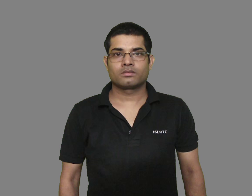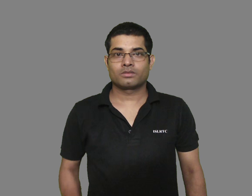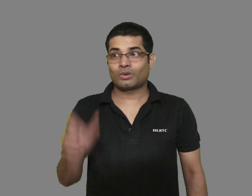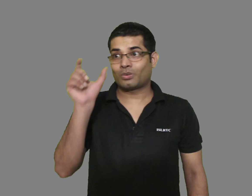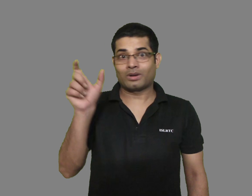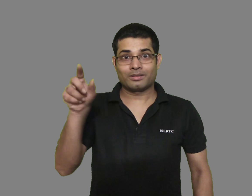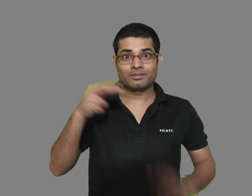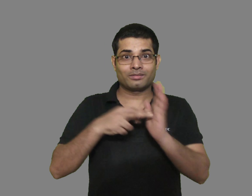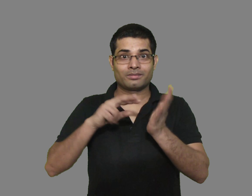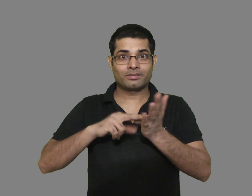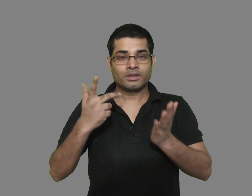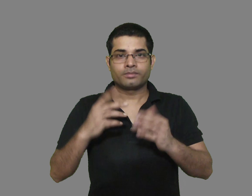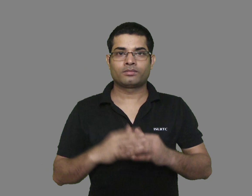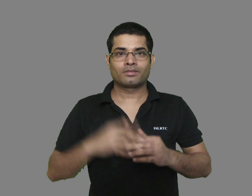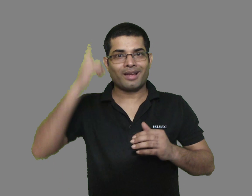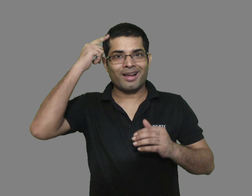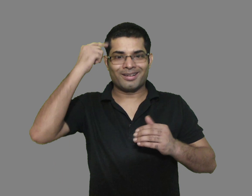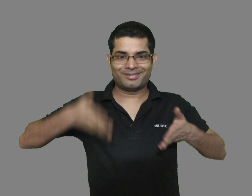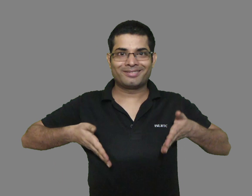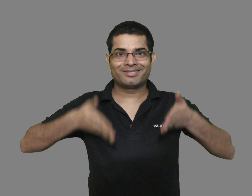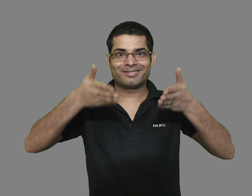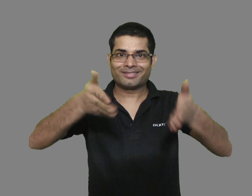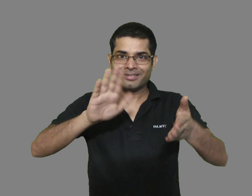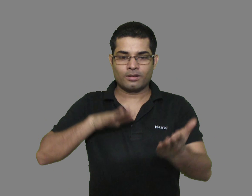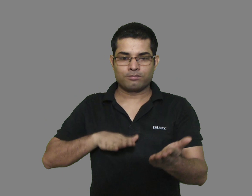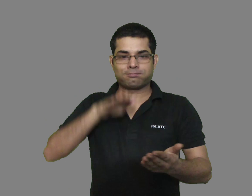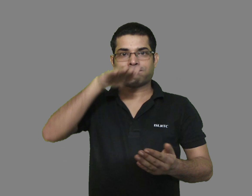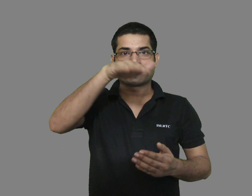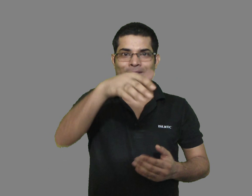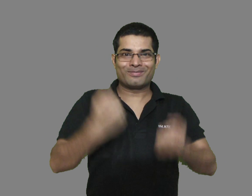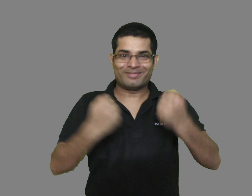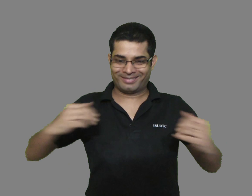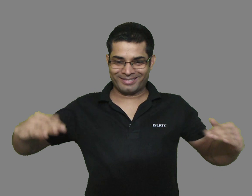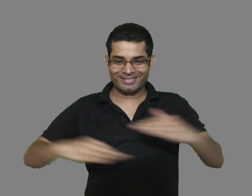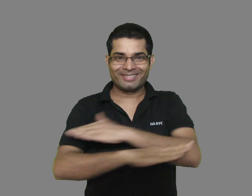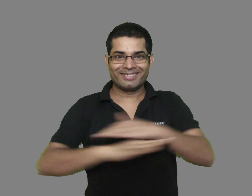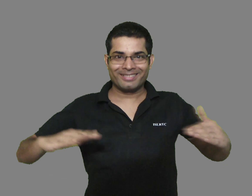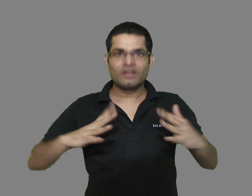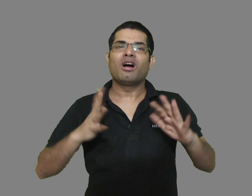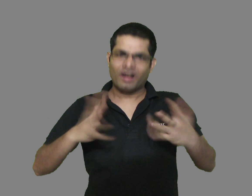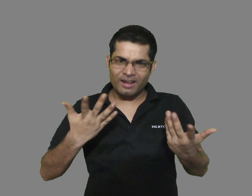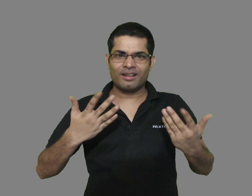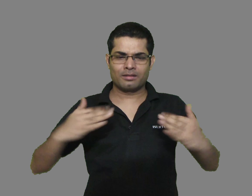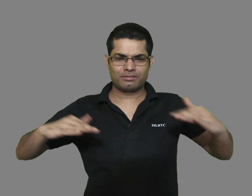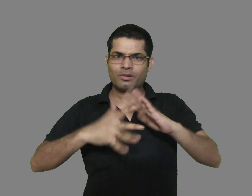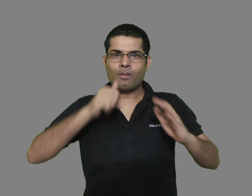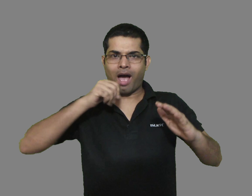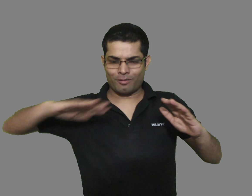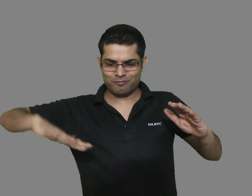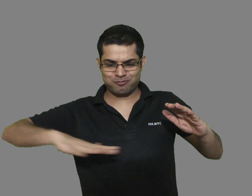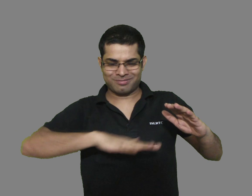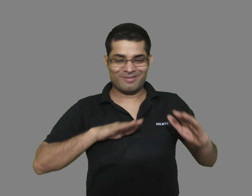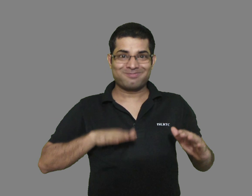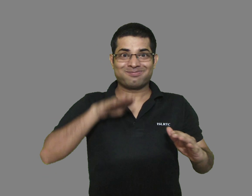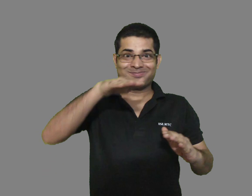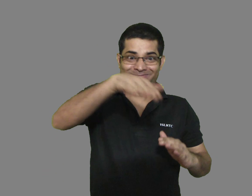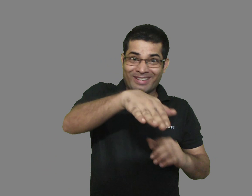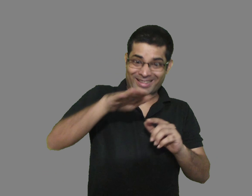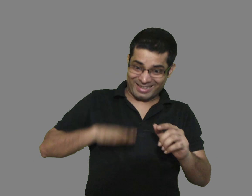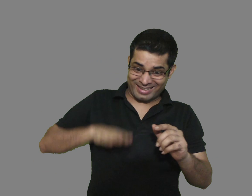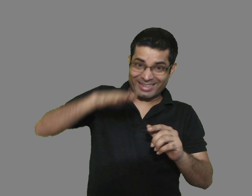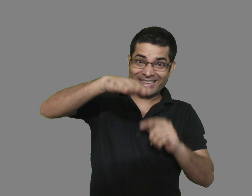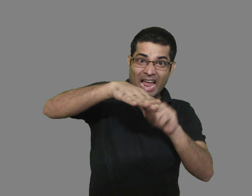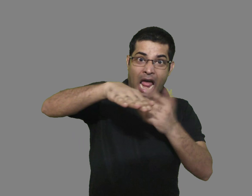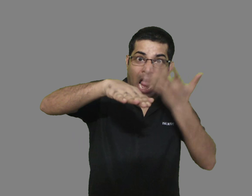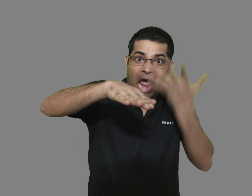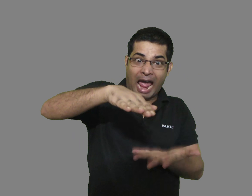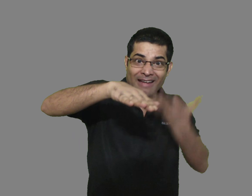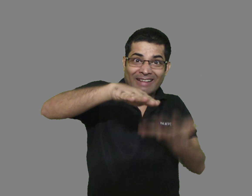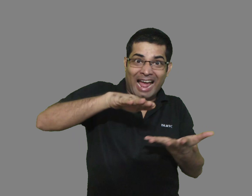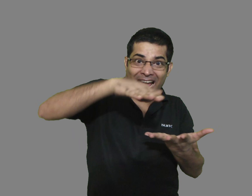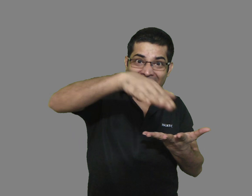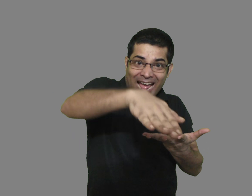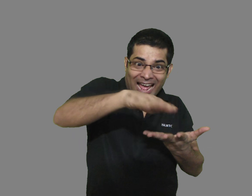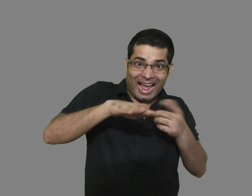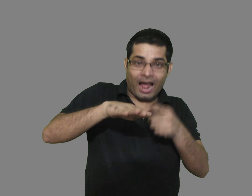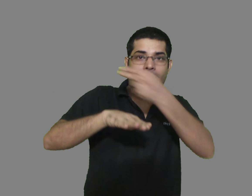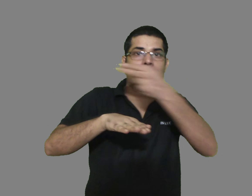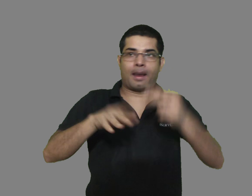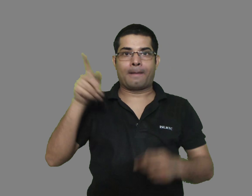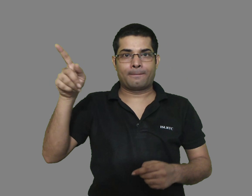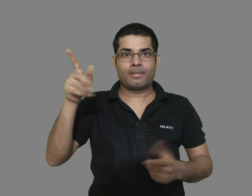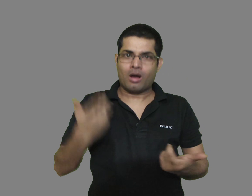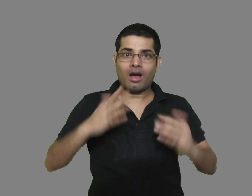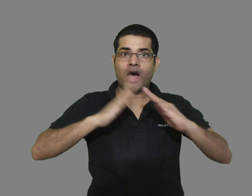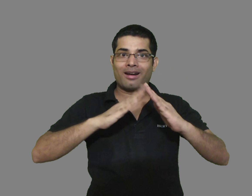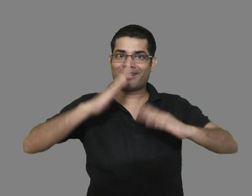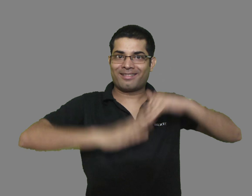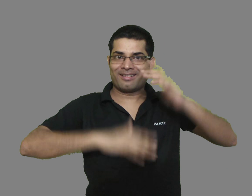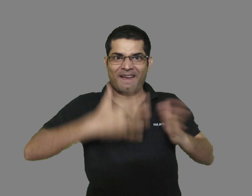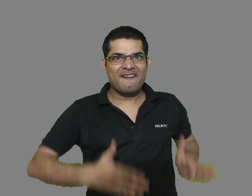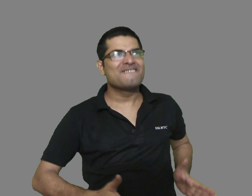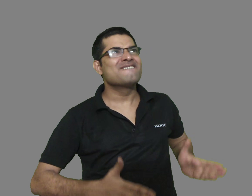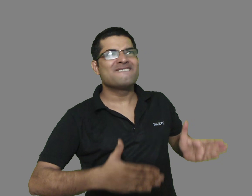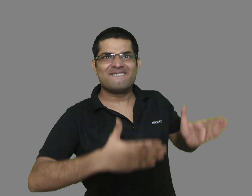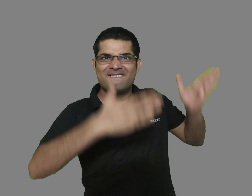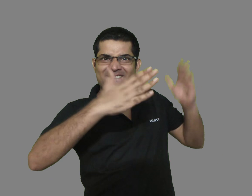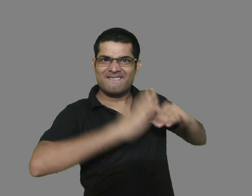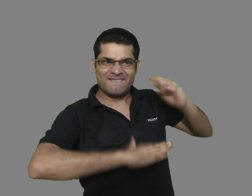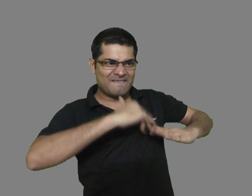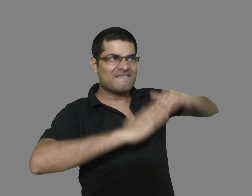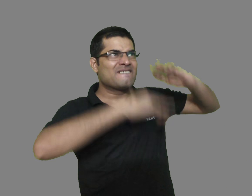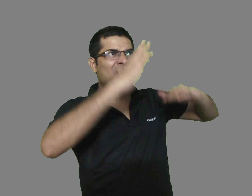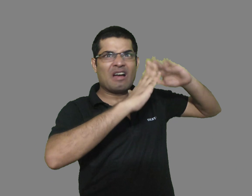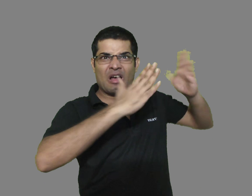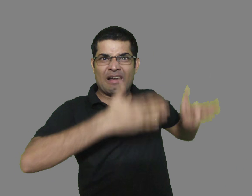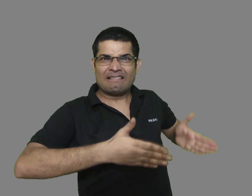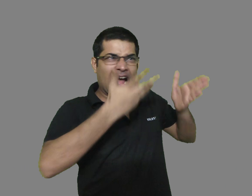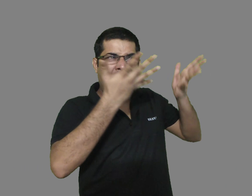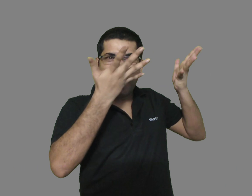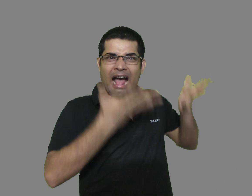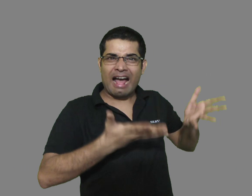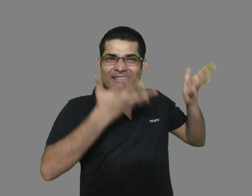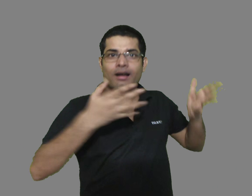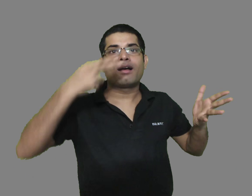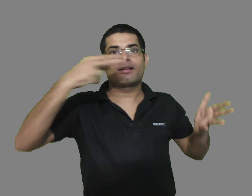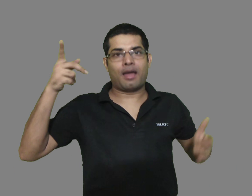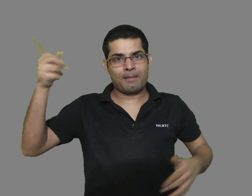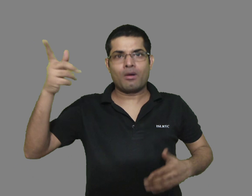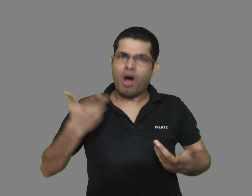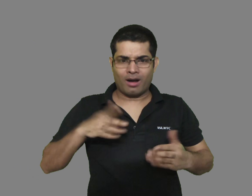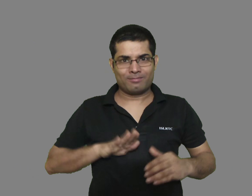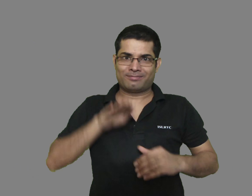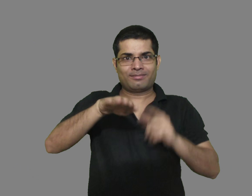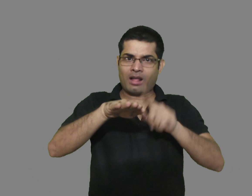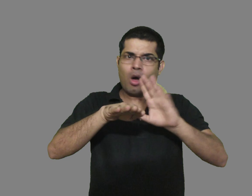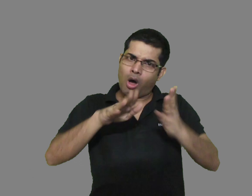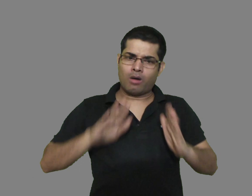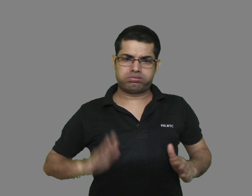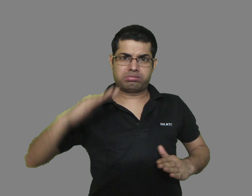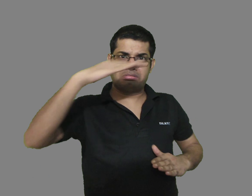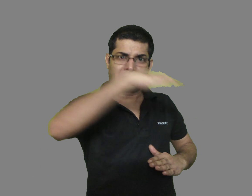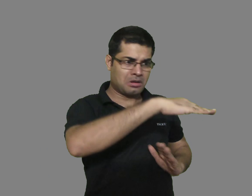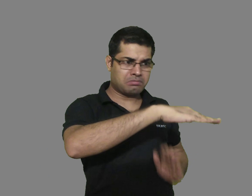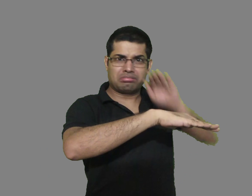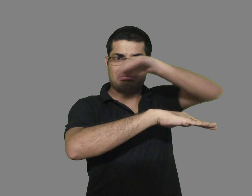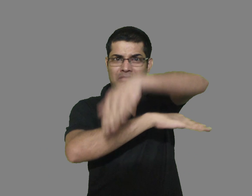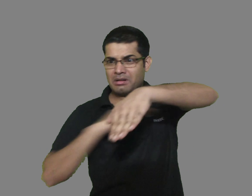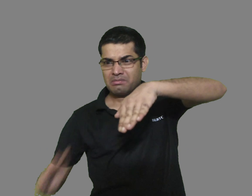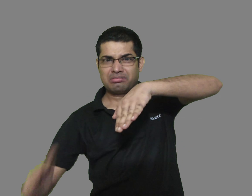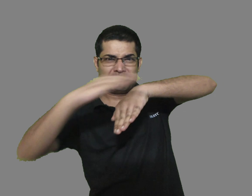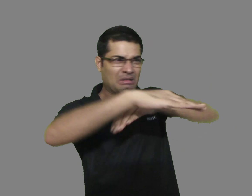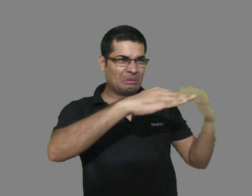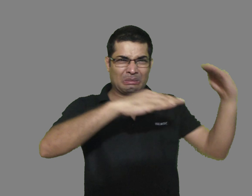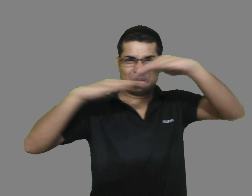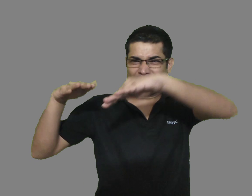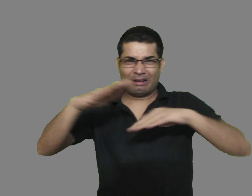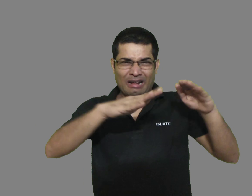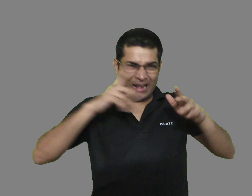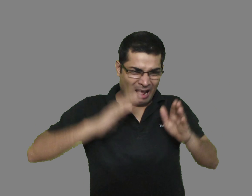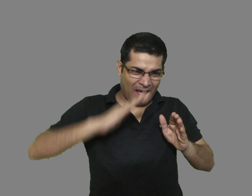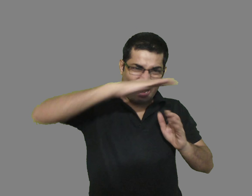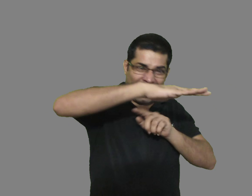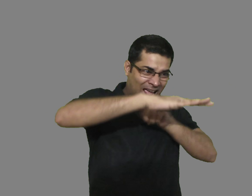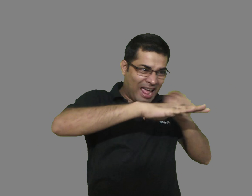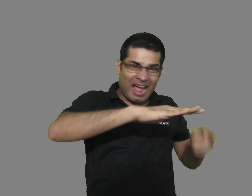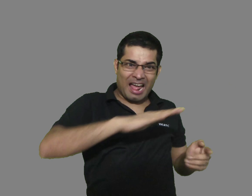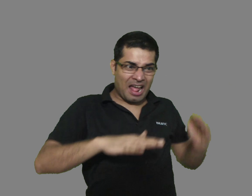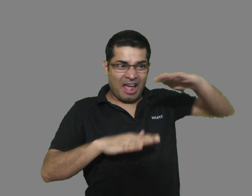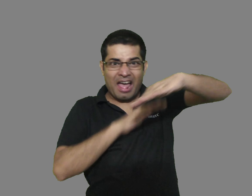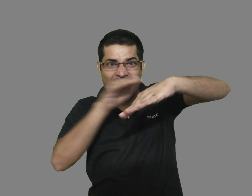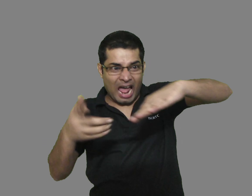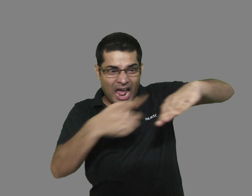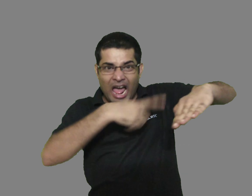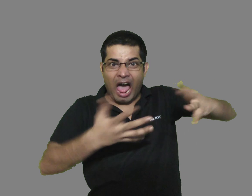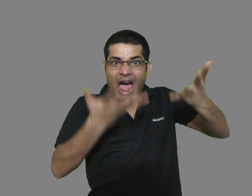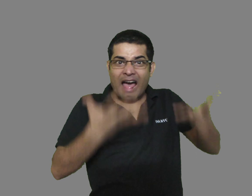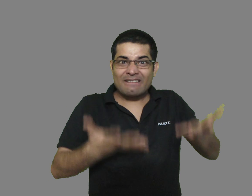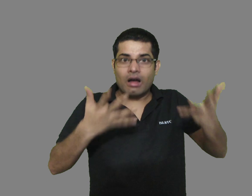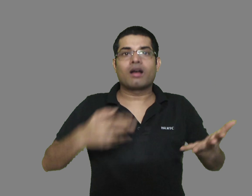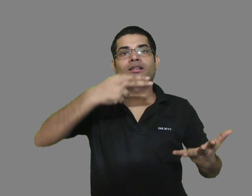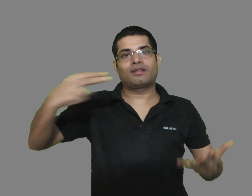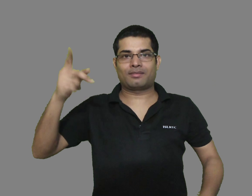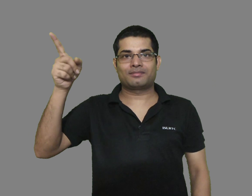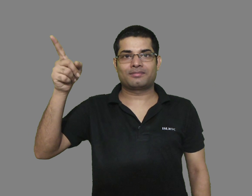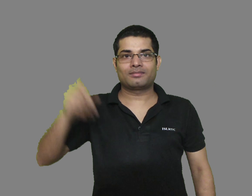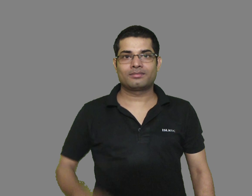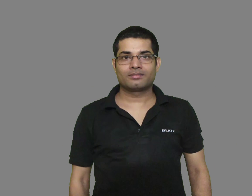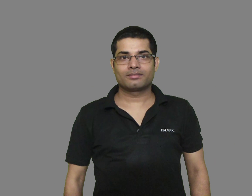Dead Load